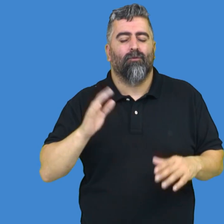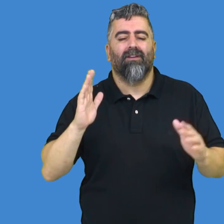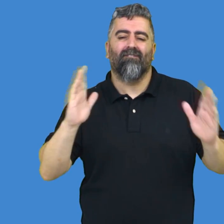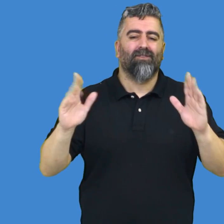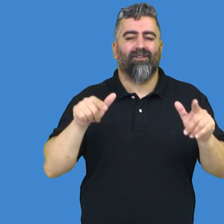época